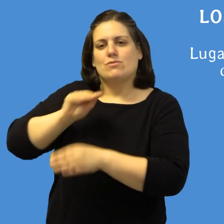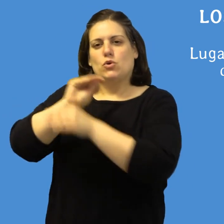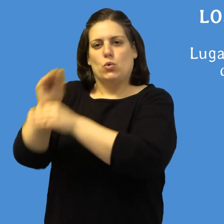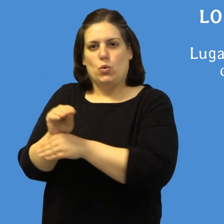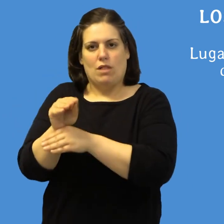cuidar